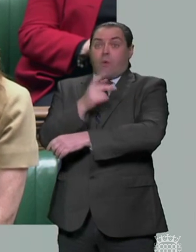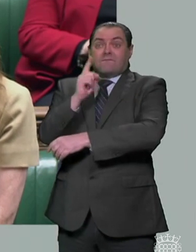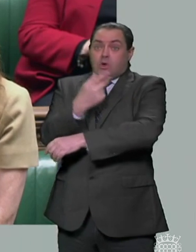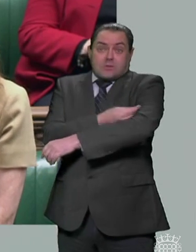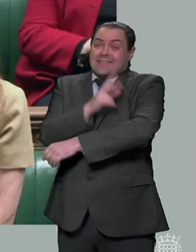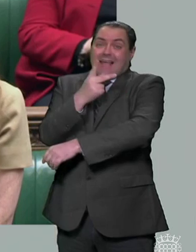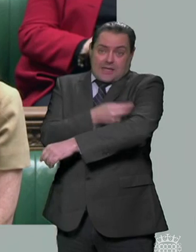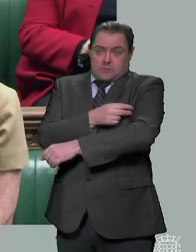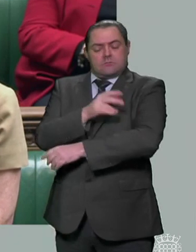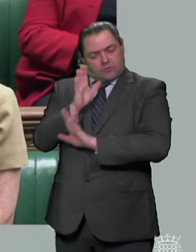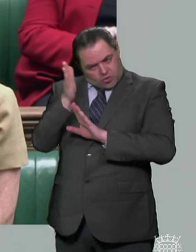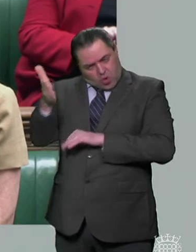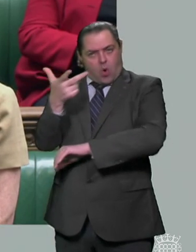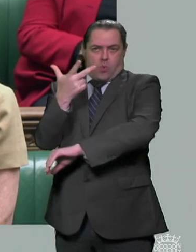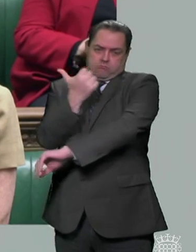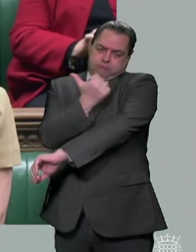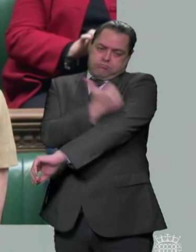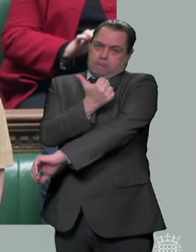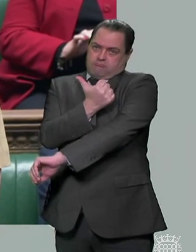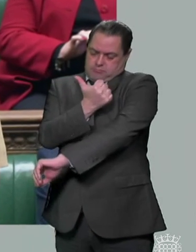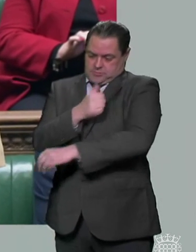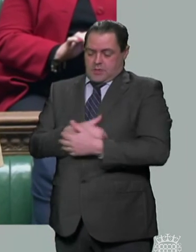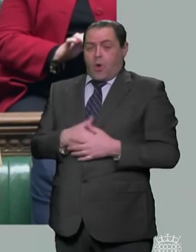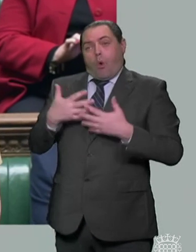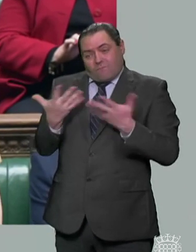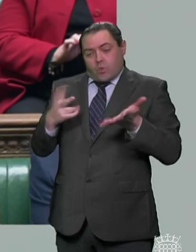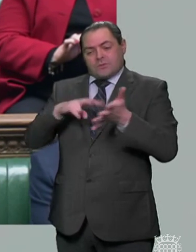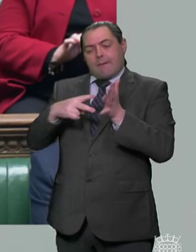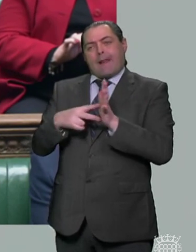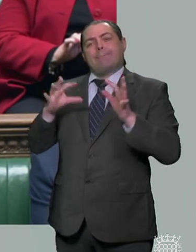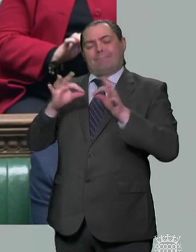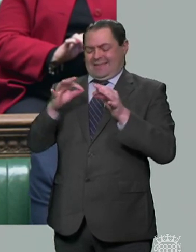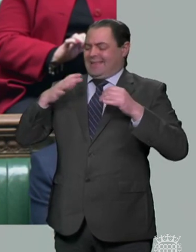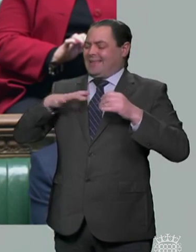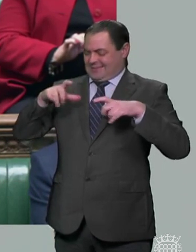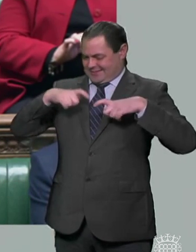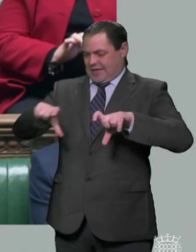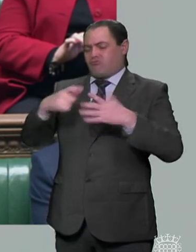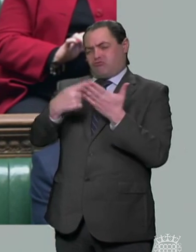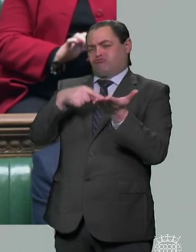It is of course right that plan B measures must stay in place during this wave of the pandemic.